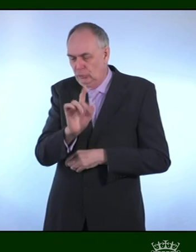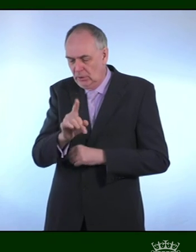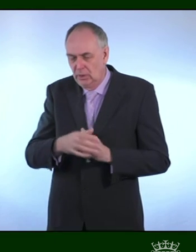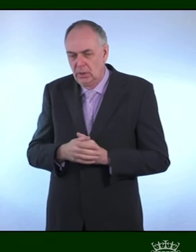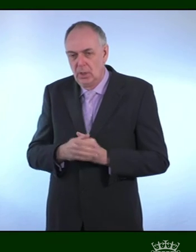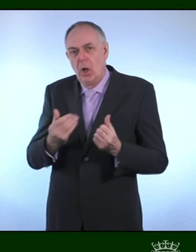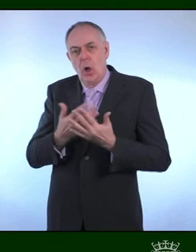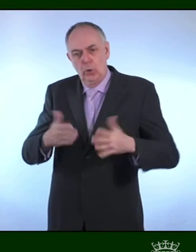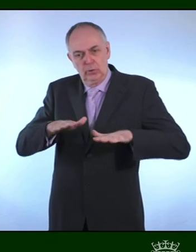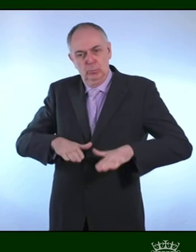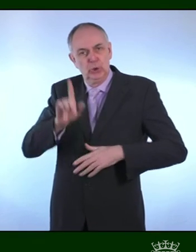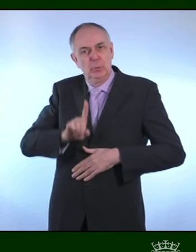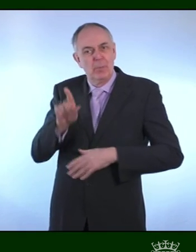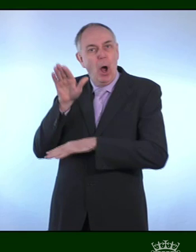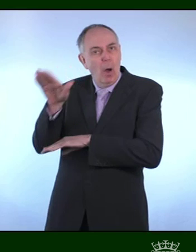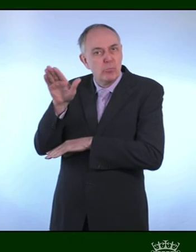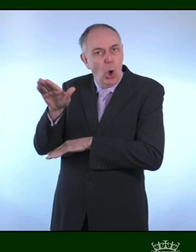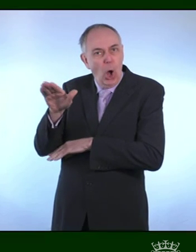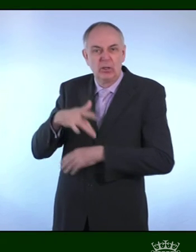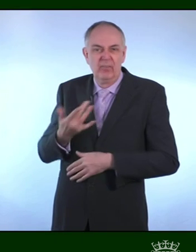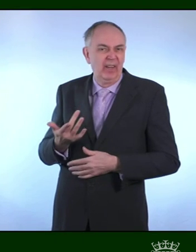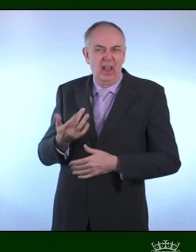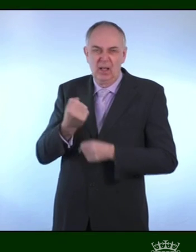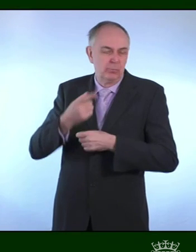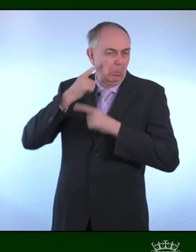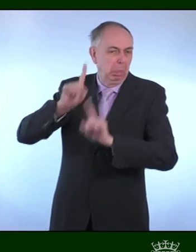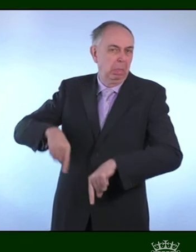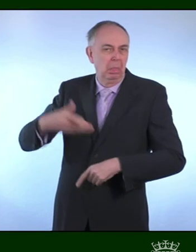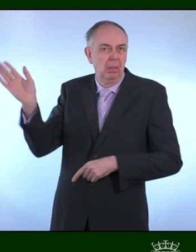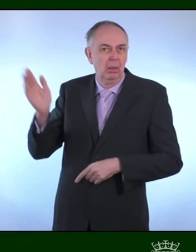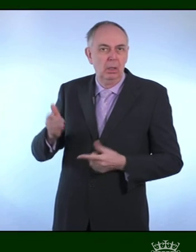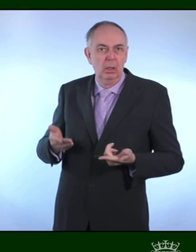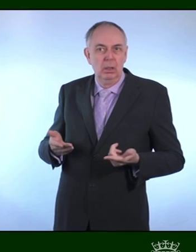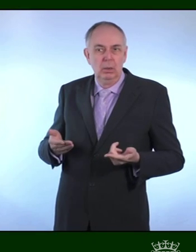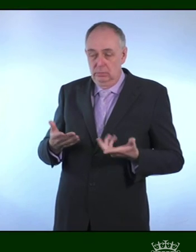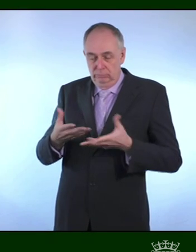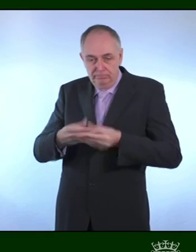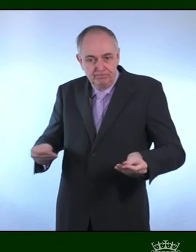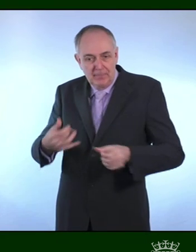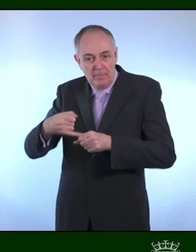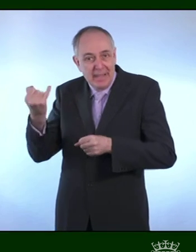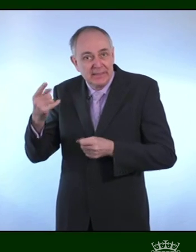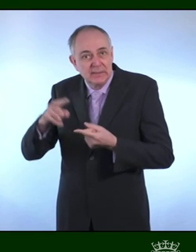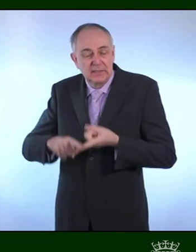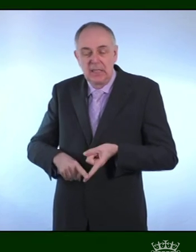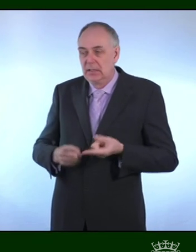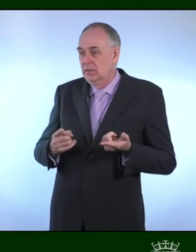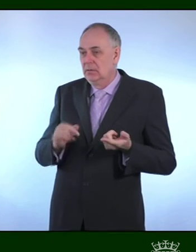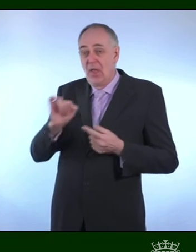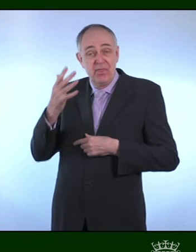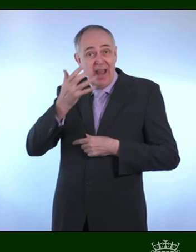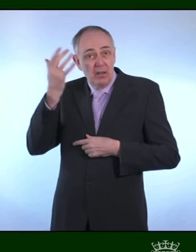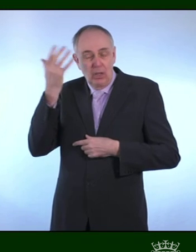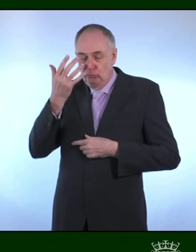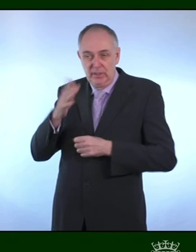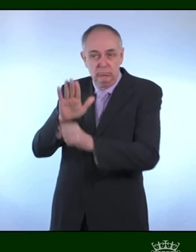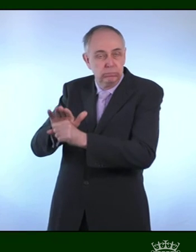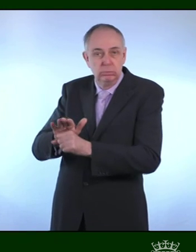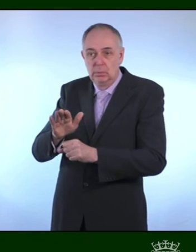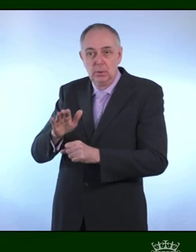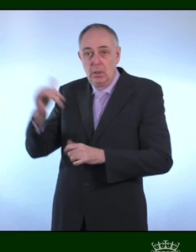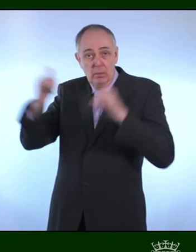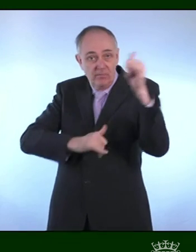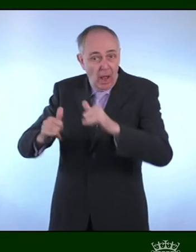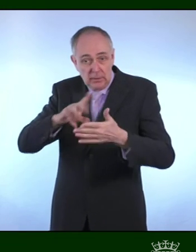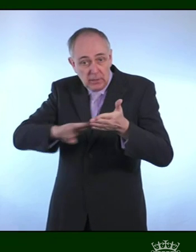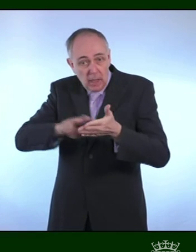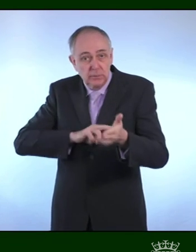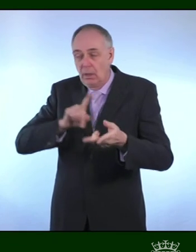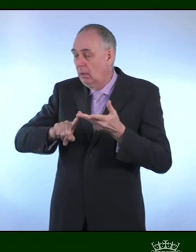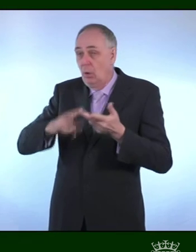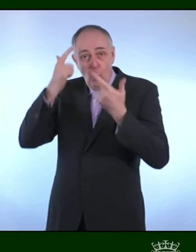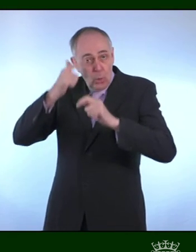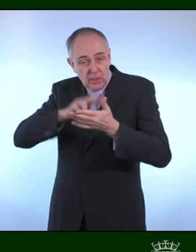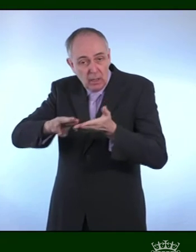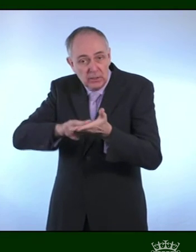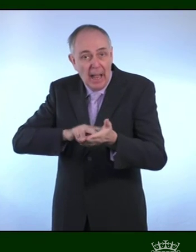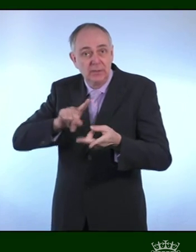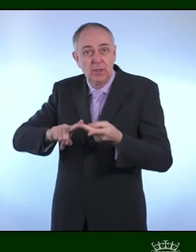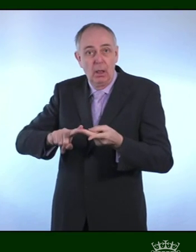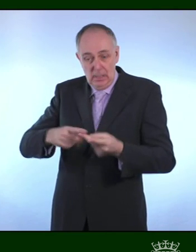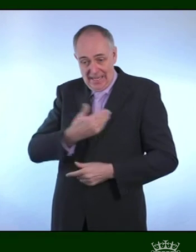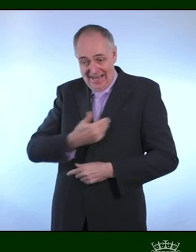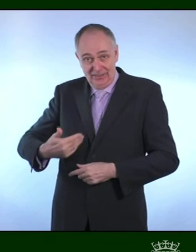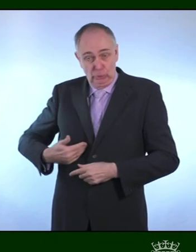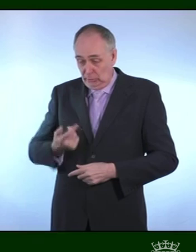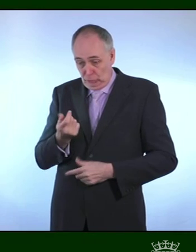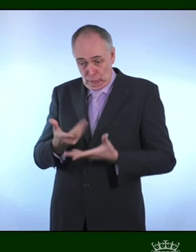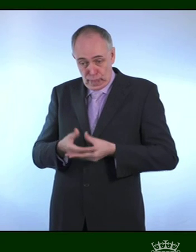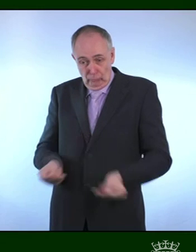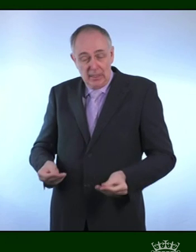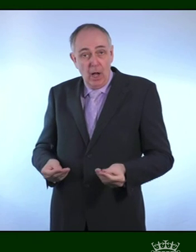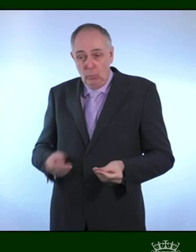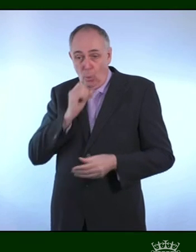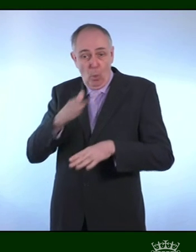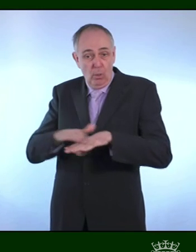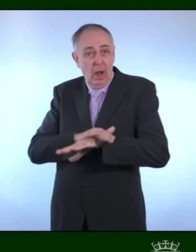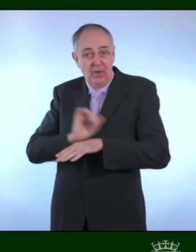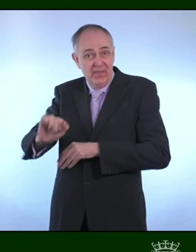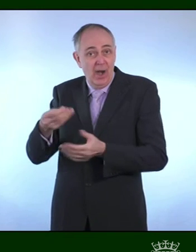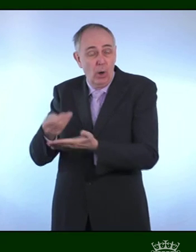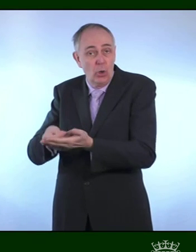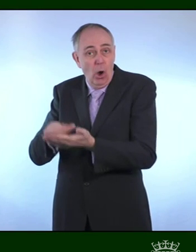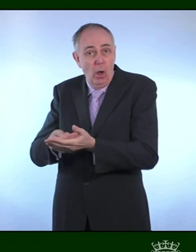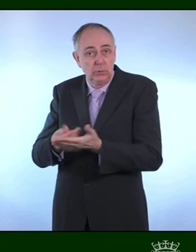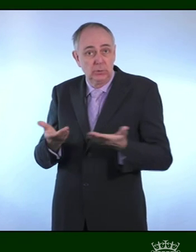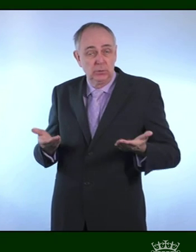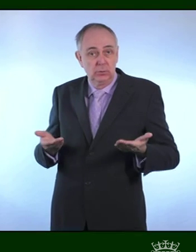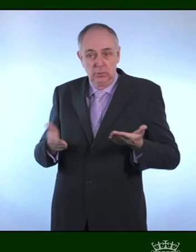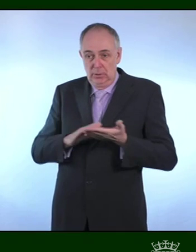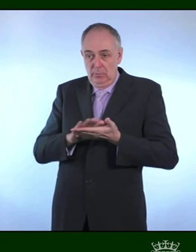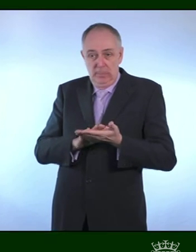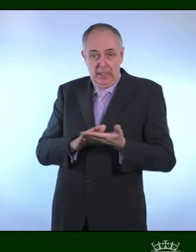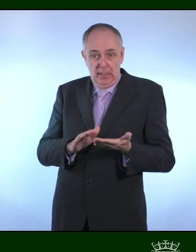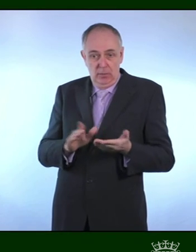Many British people abroad feel a bit abandoned by their Government, with many fast running out of medicines, with the host countries in lockdown, with flights and accommodation being cancelled, and with insurance either about to expire or not covering the much-needed costs until they are able to return home.